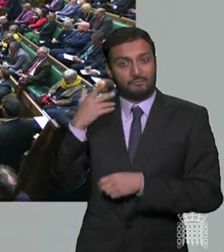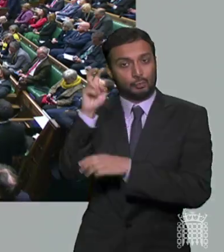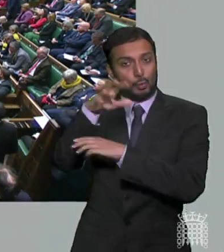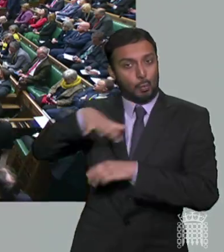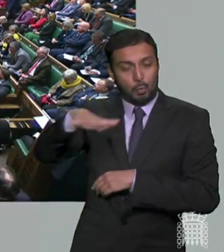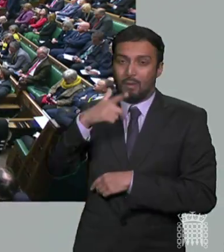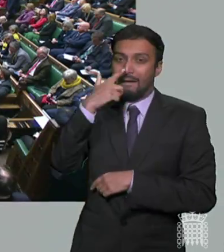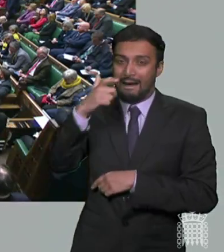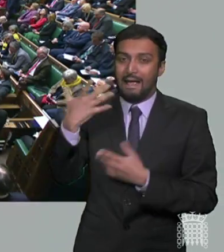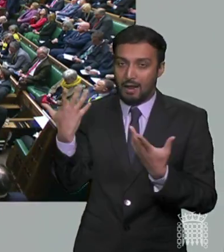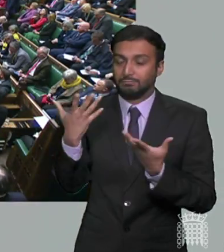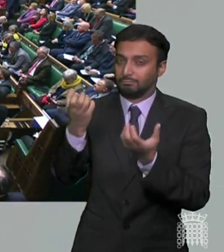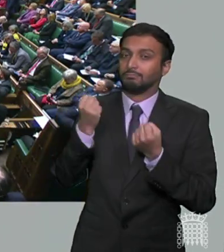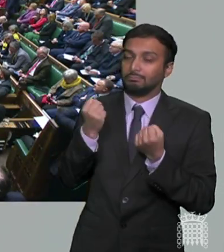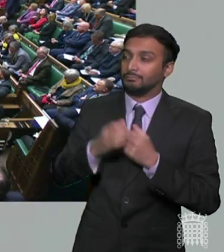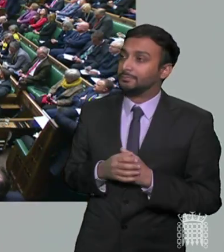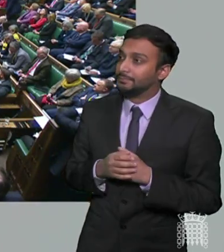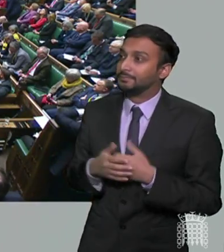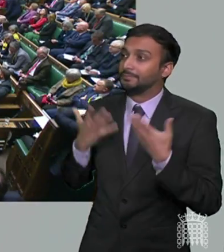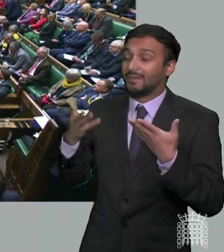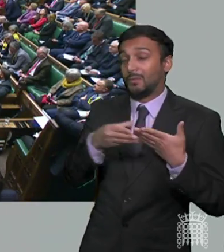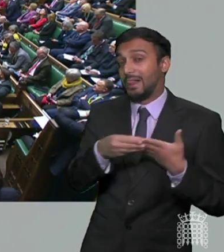We come to the Leader of the Opposition.